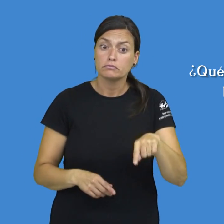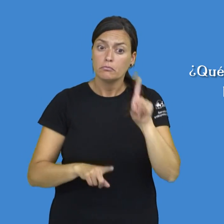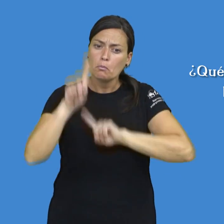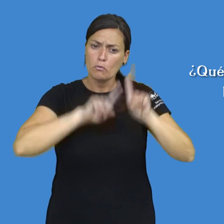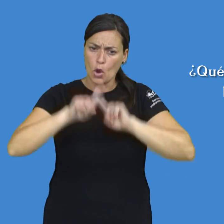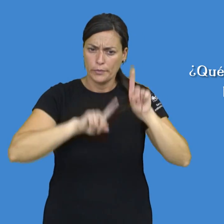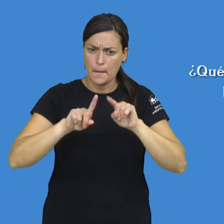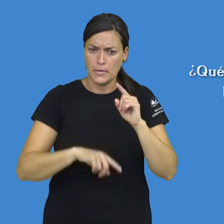problema